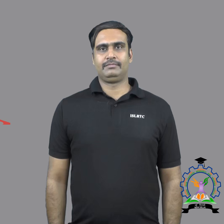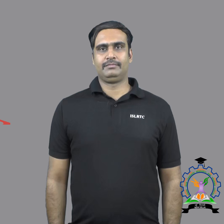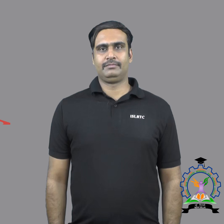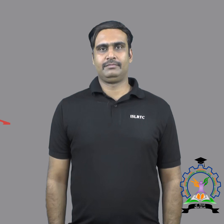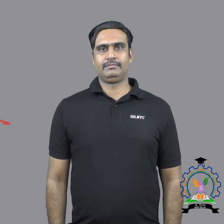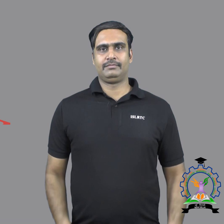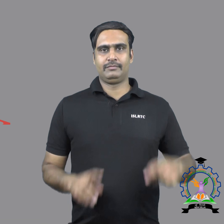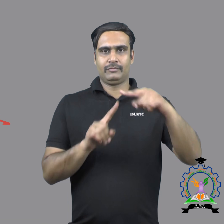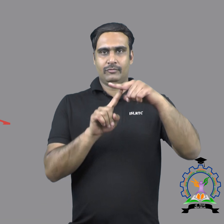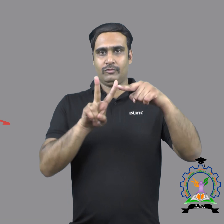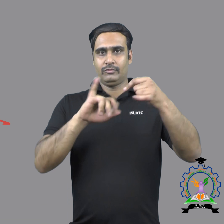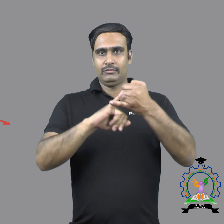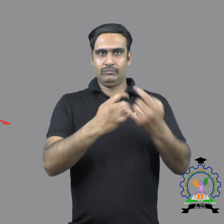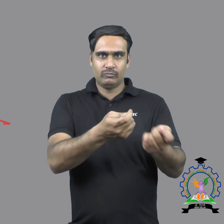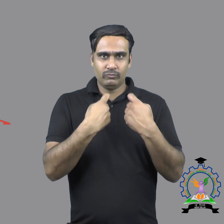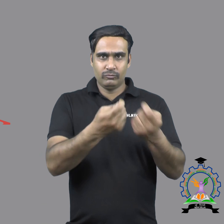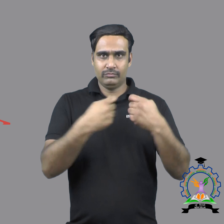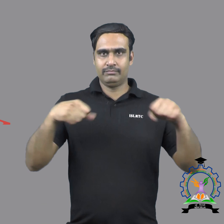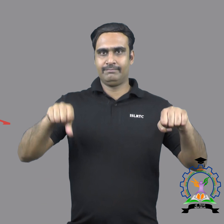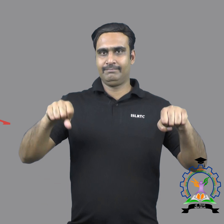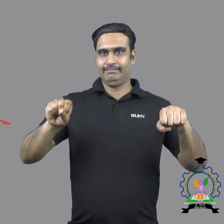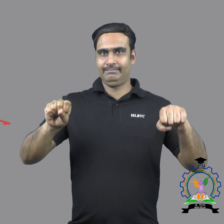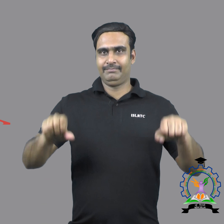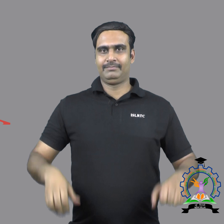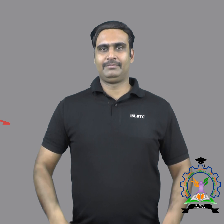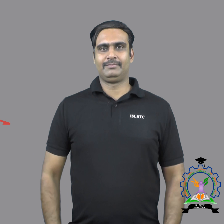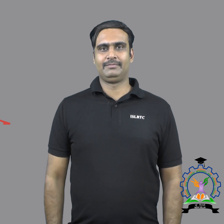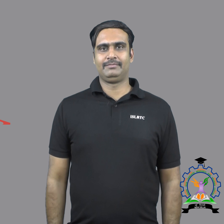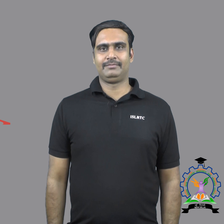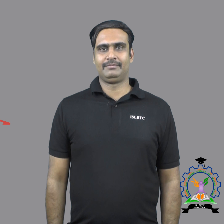TVS Bike